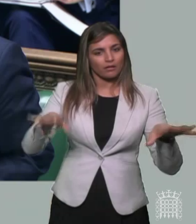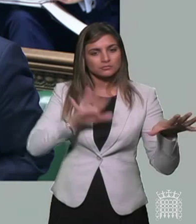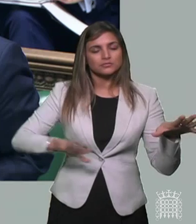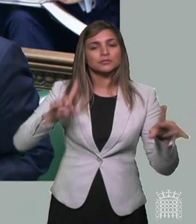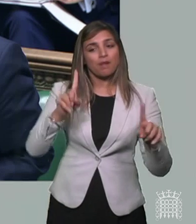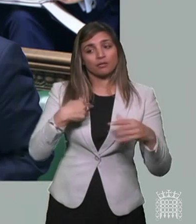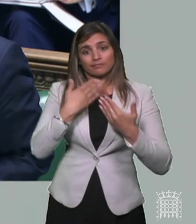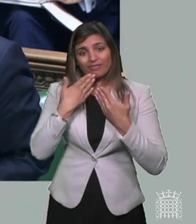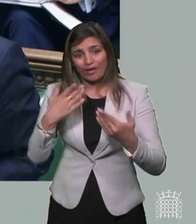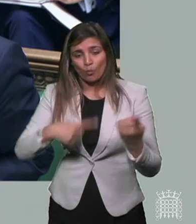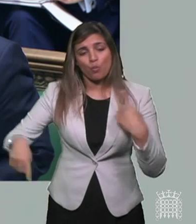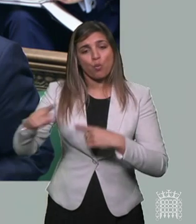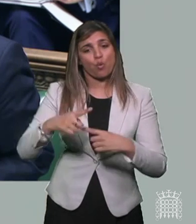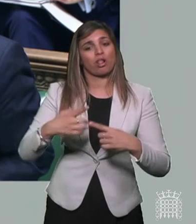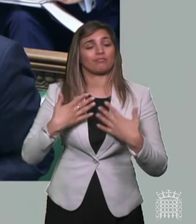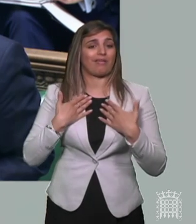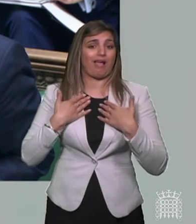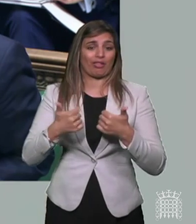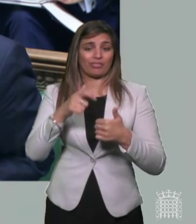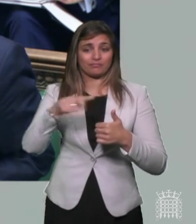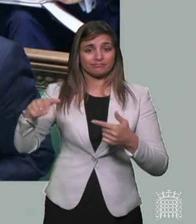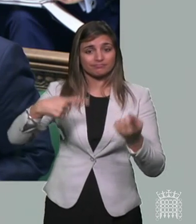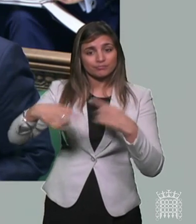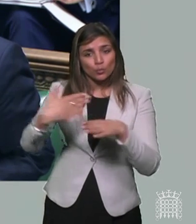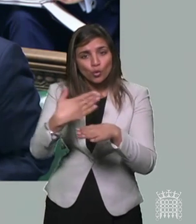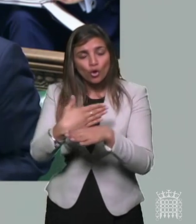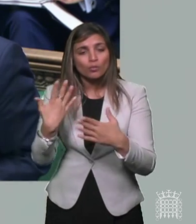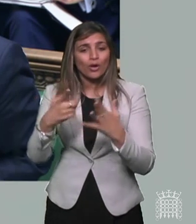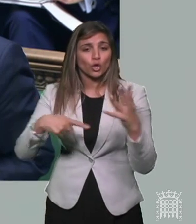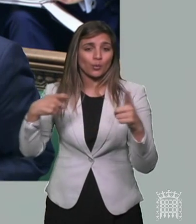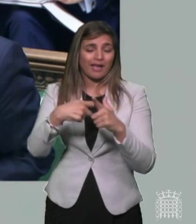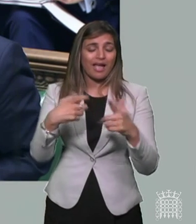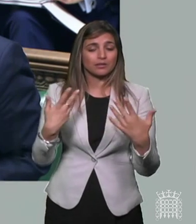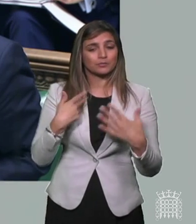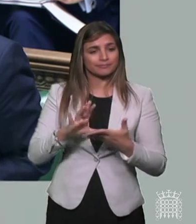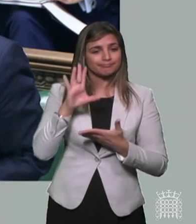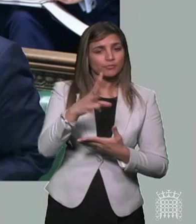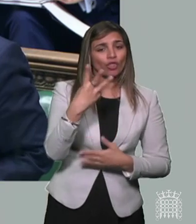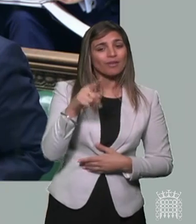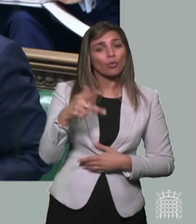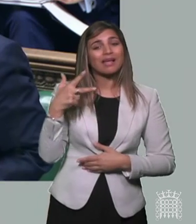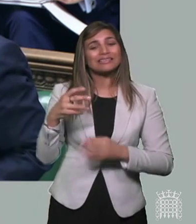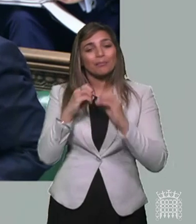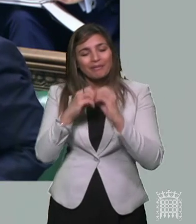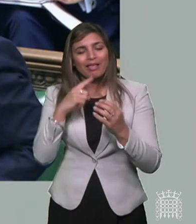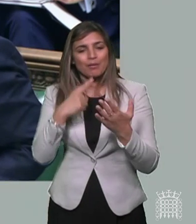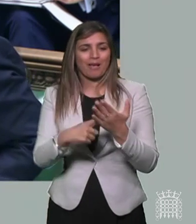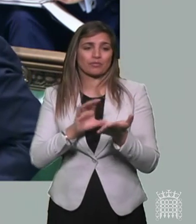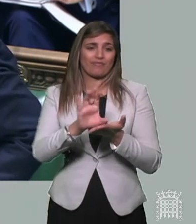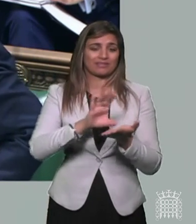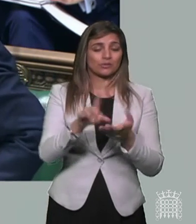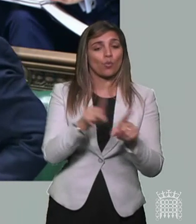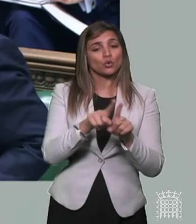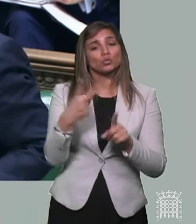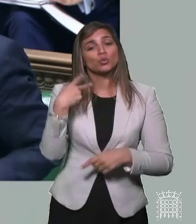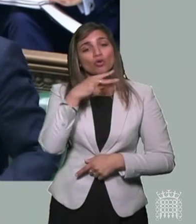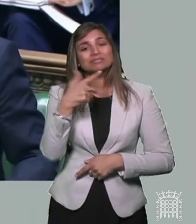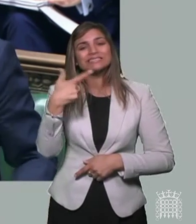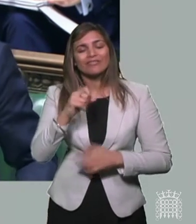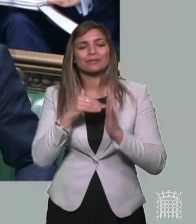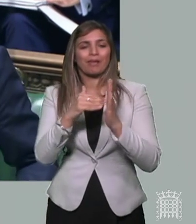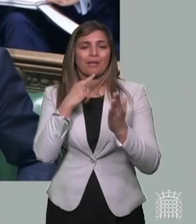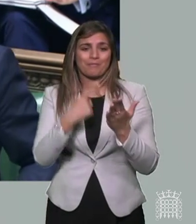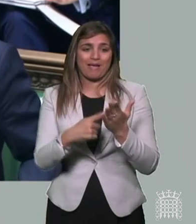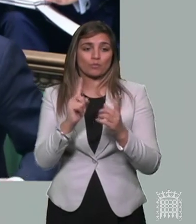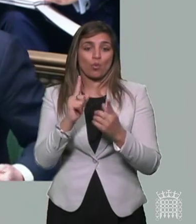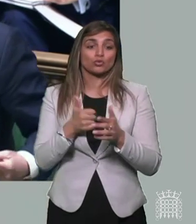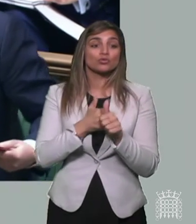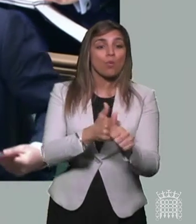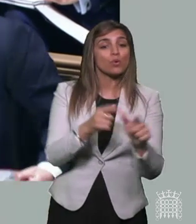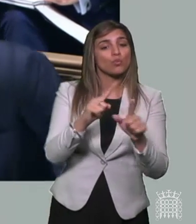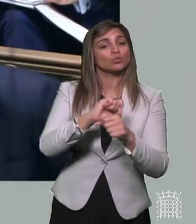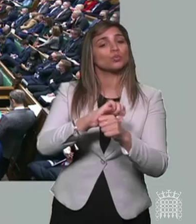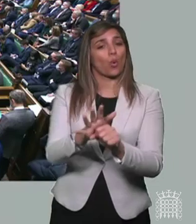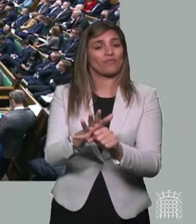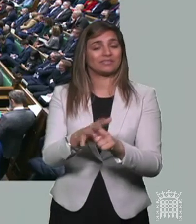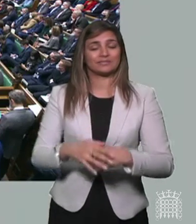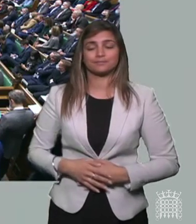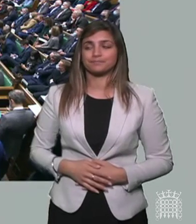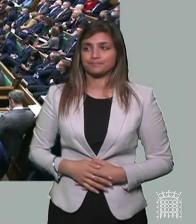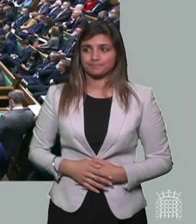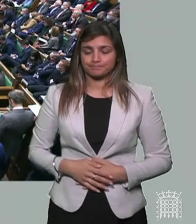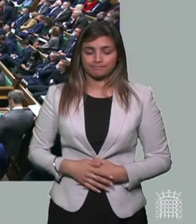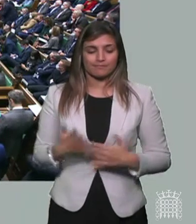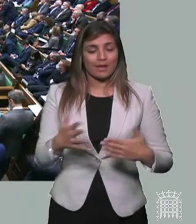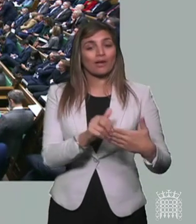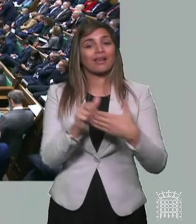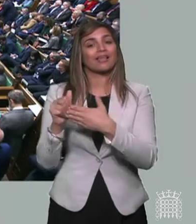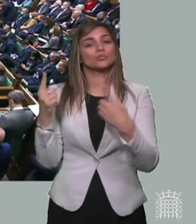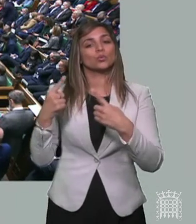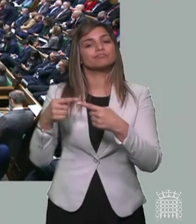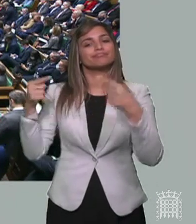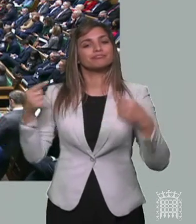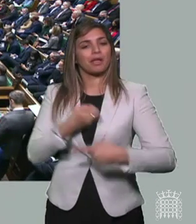I point out that the Welsh Government will benefit from an additional £3.8 billion of funding this year, plus a further £270 million to support the response to covid.